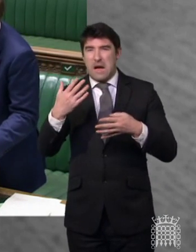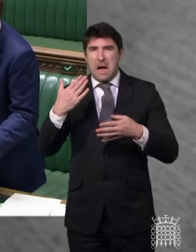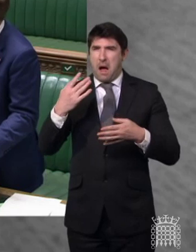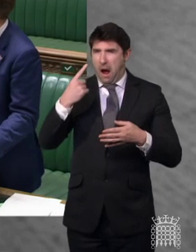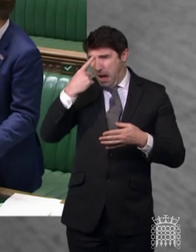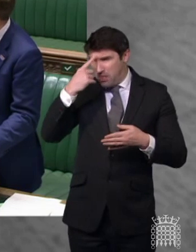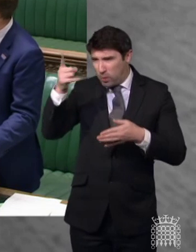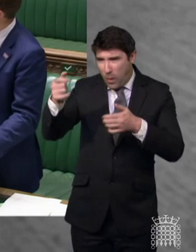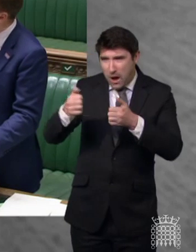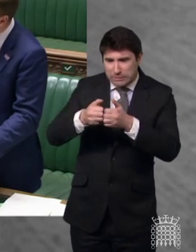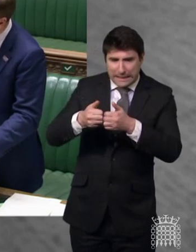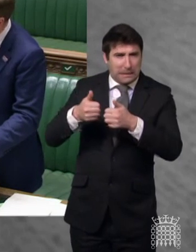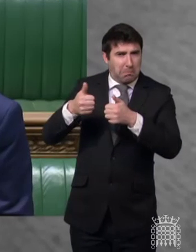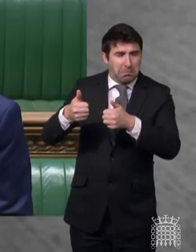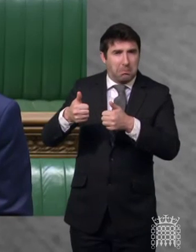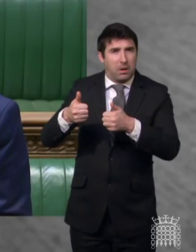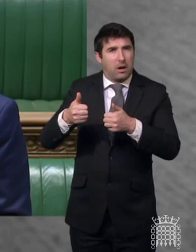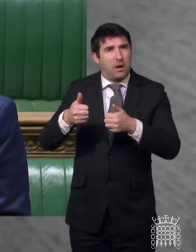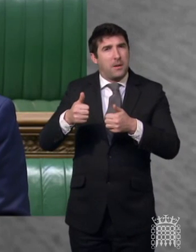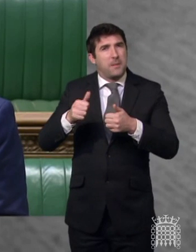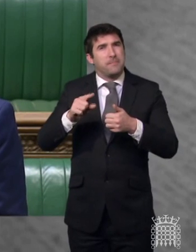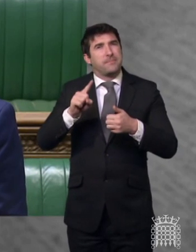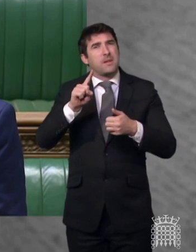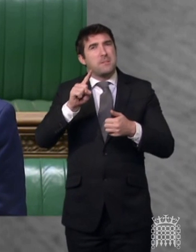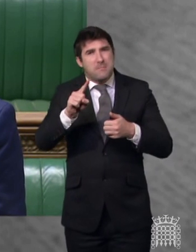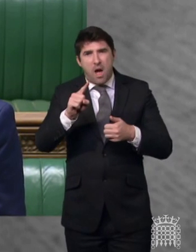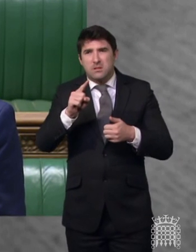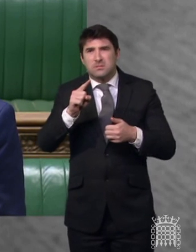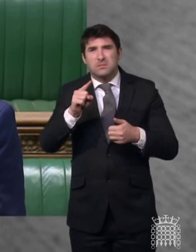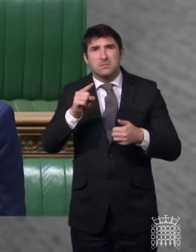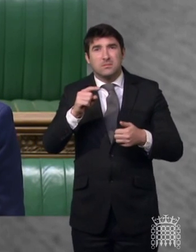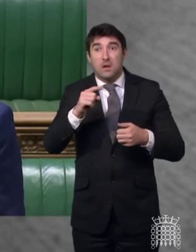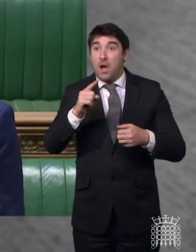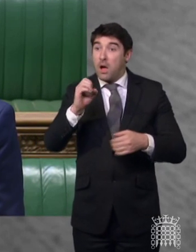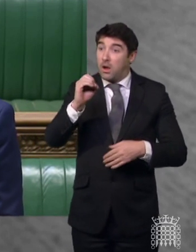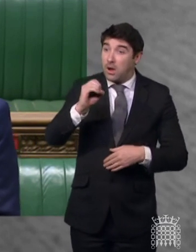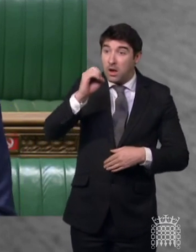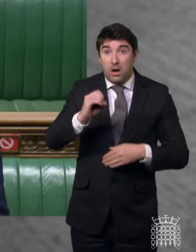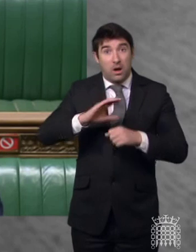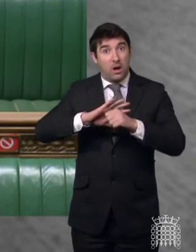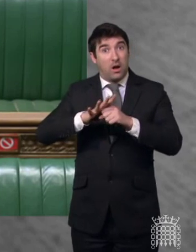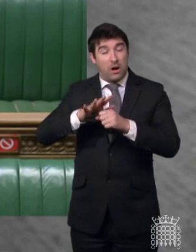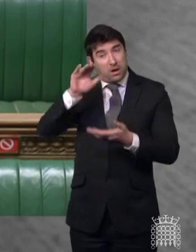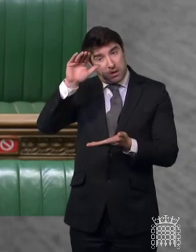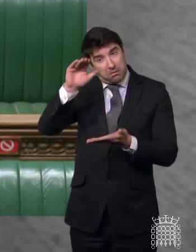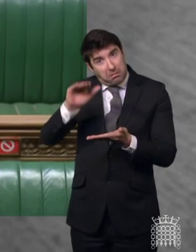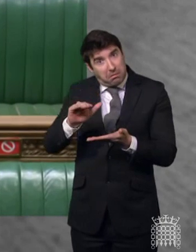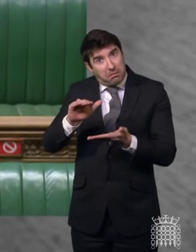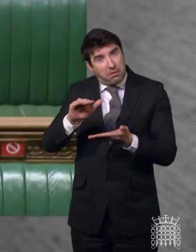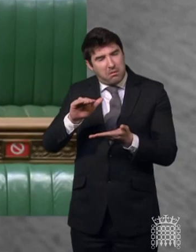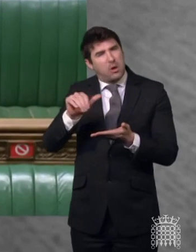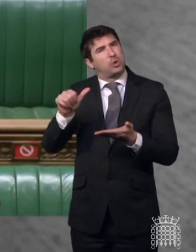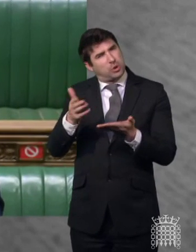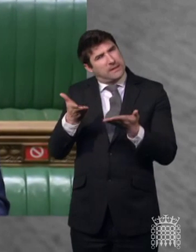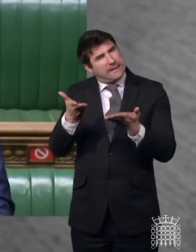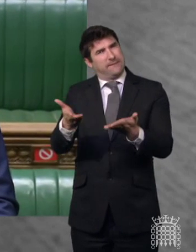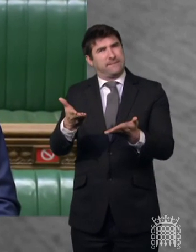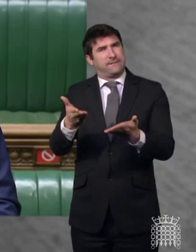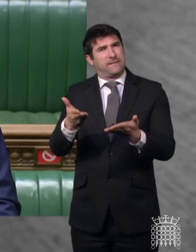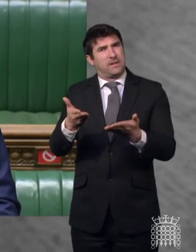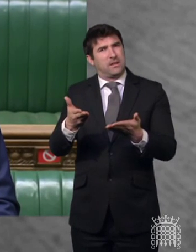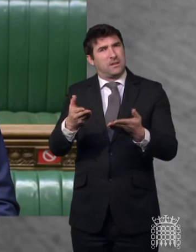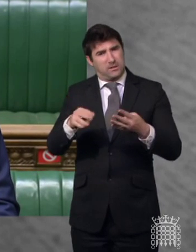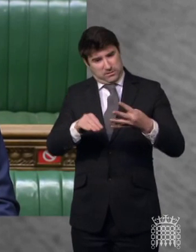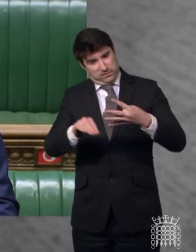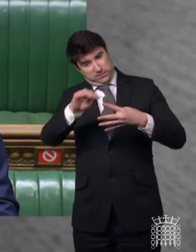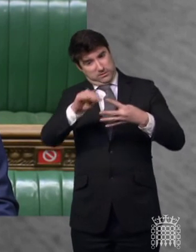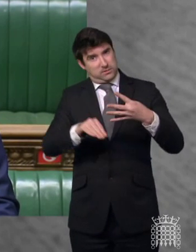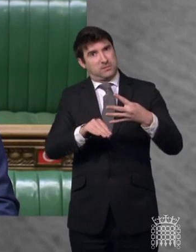Where it is possible to keep some of the freedoms that we all cherish, we should do so, and that is the basis for our tiered approach.